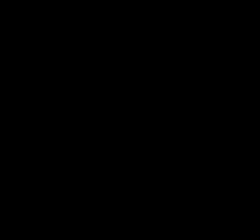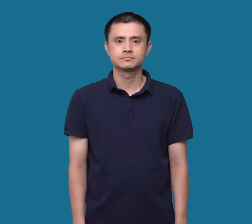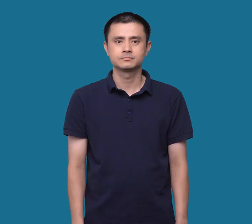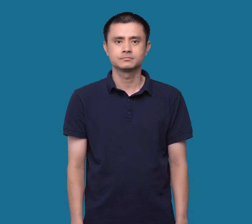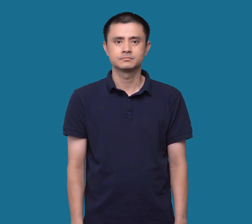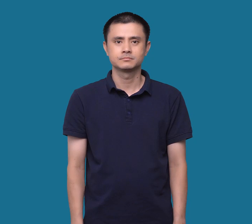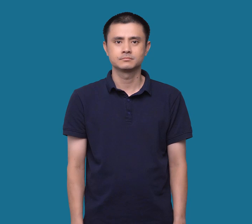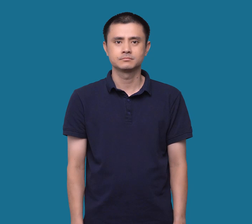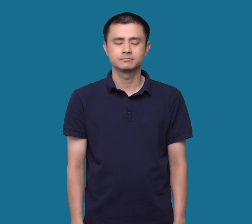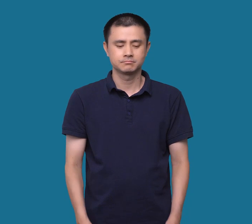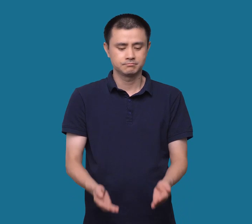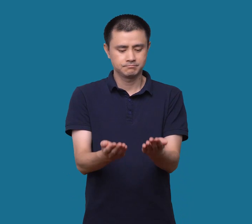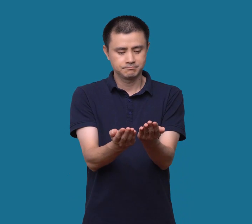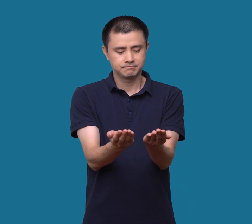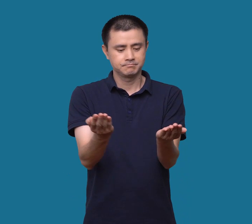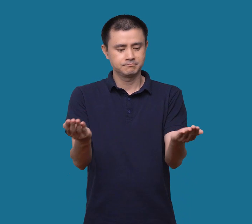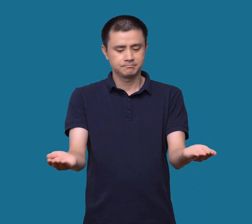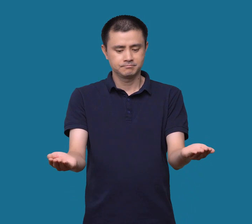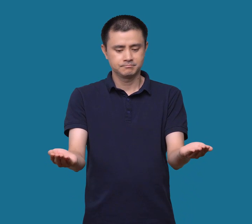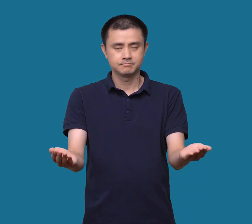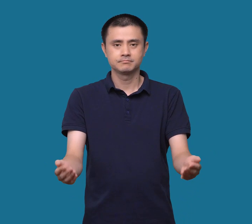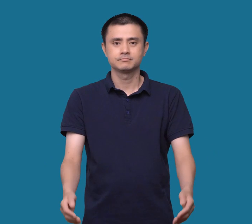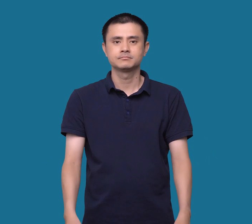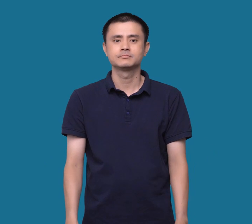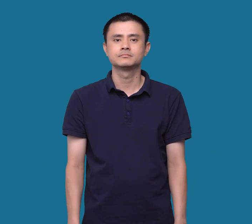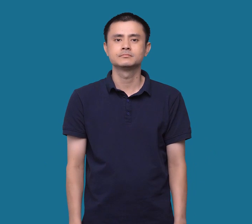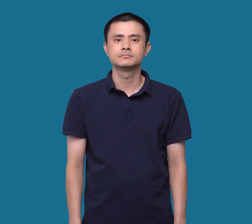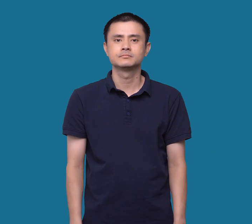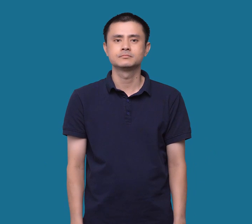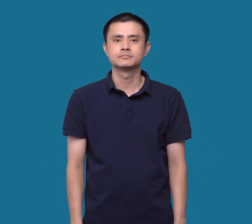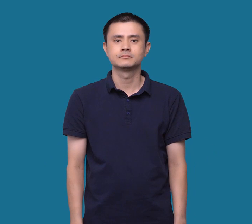trưng bày